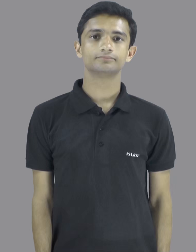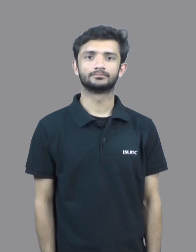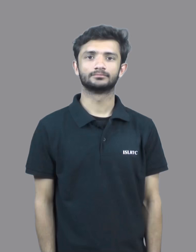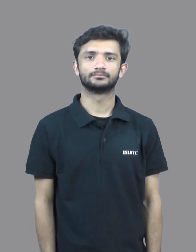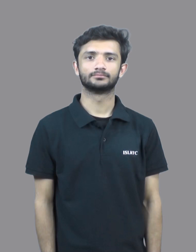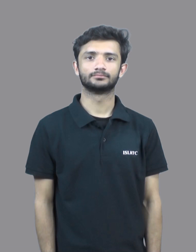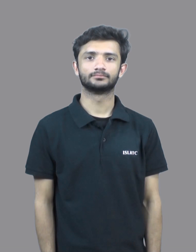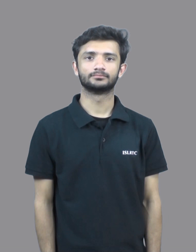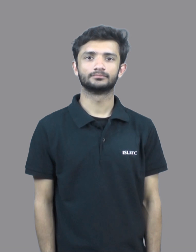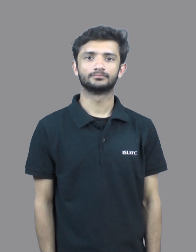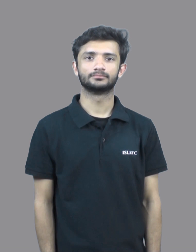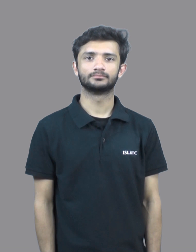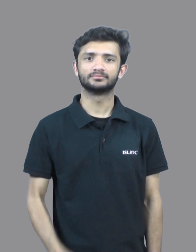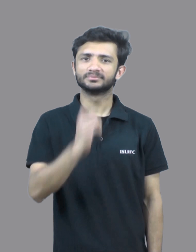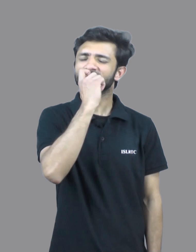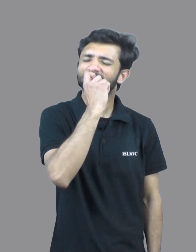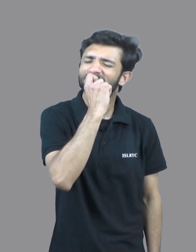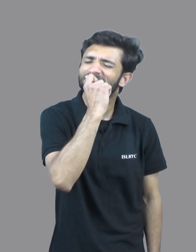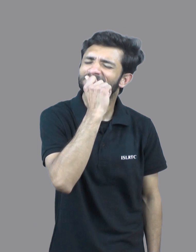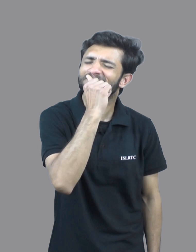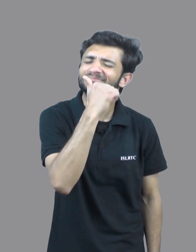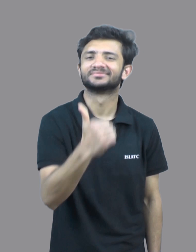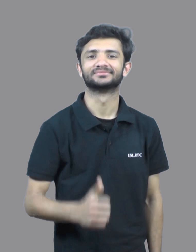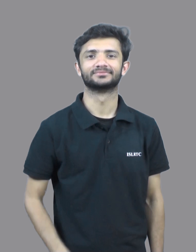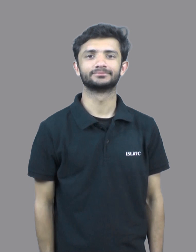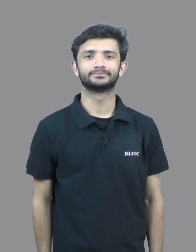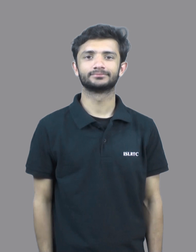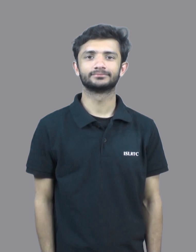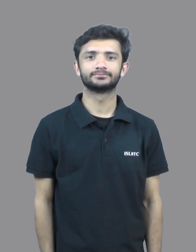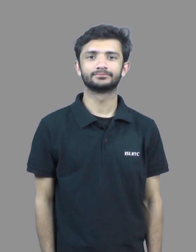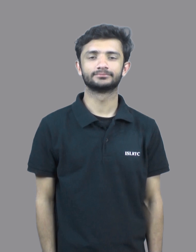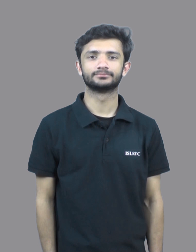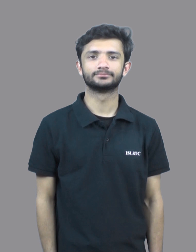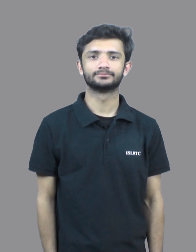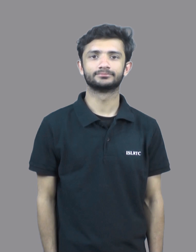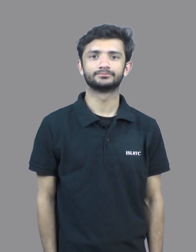Favourite